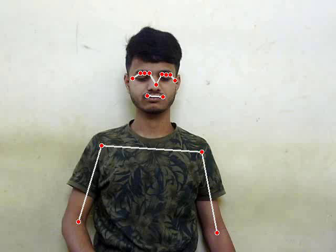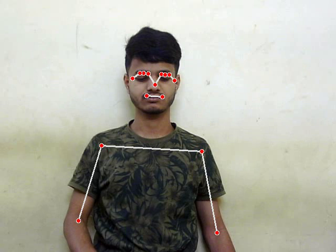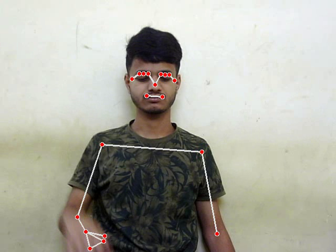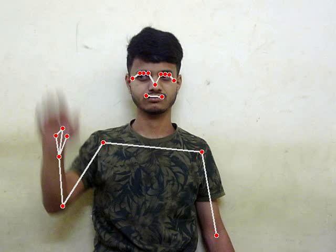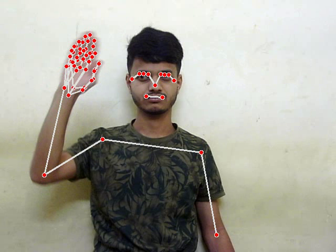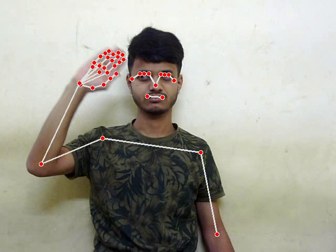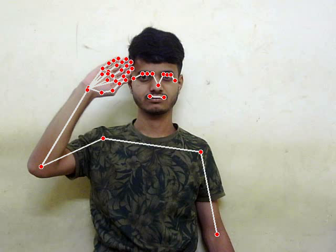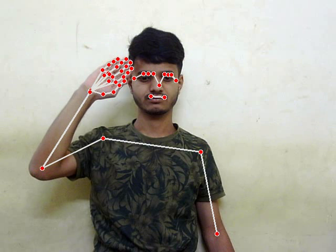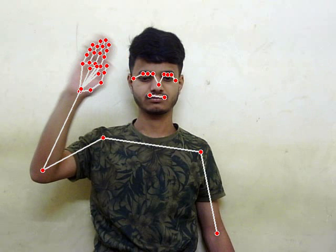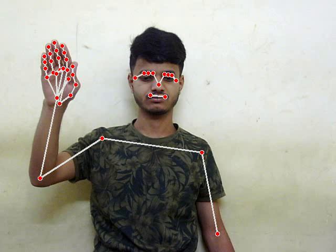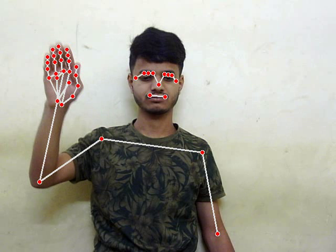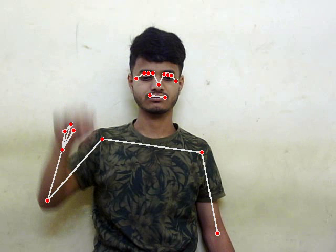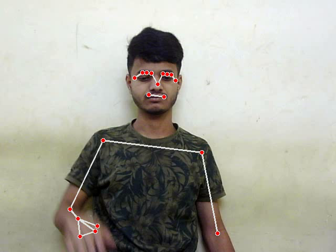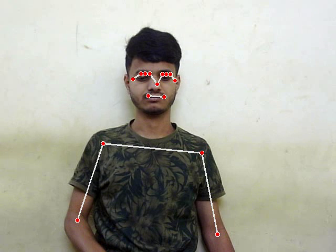hello